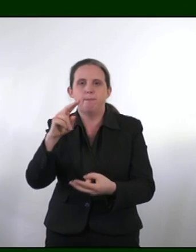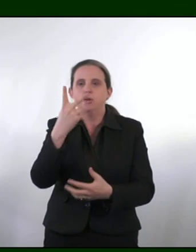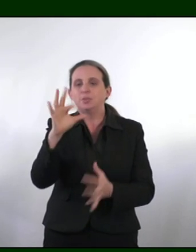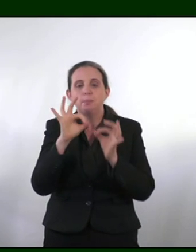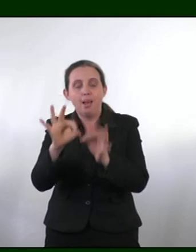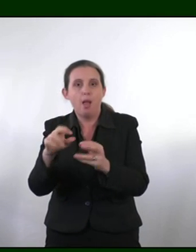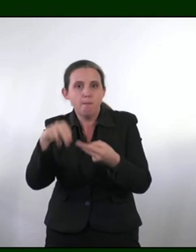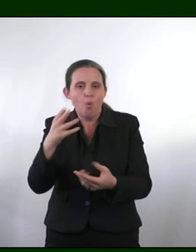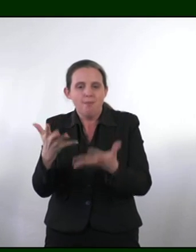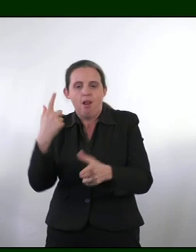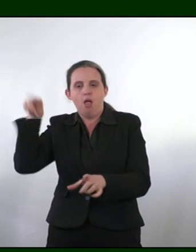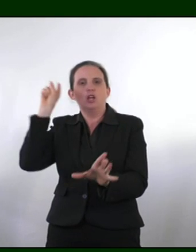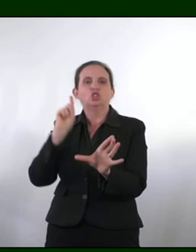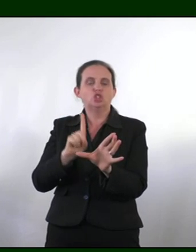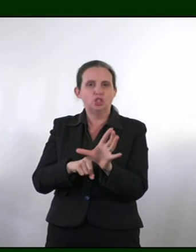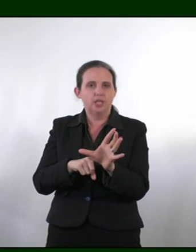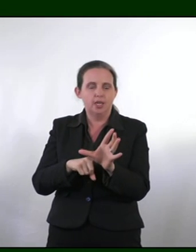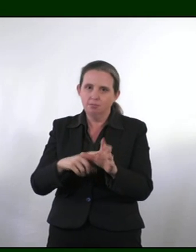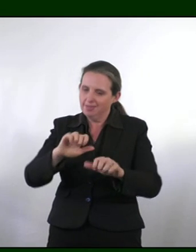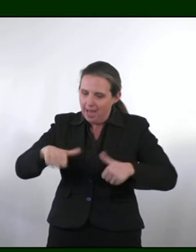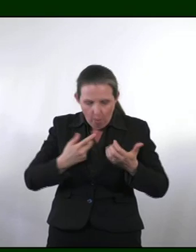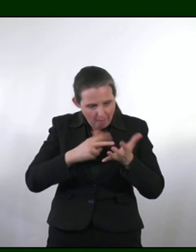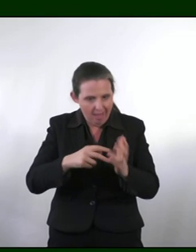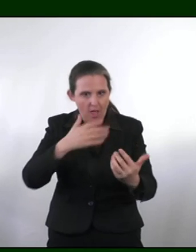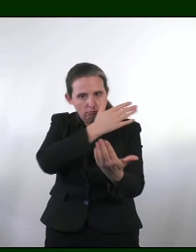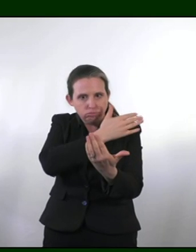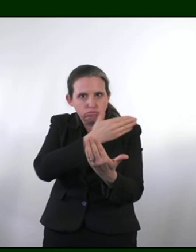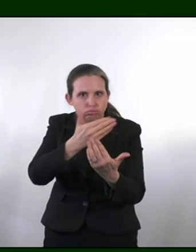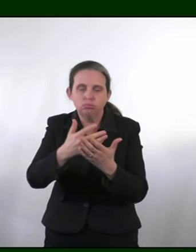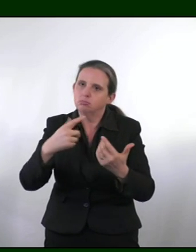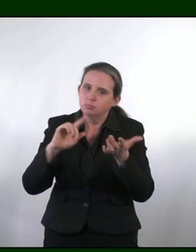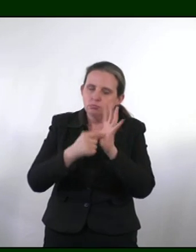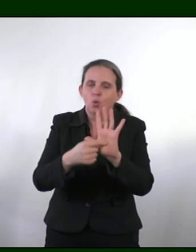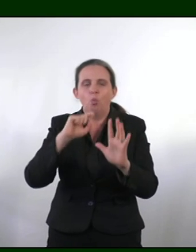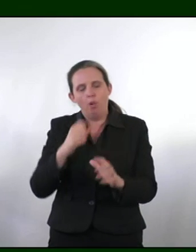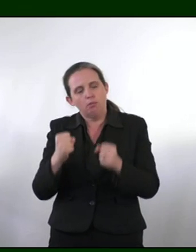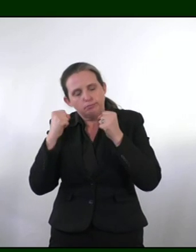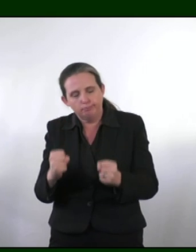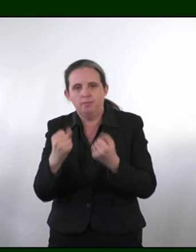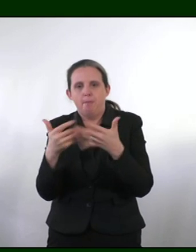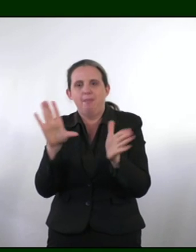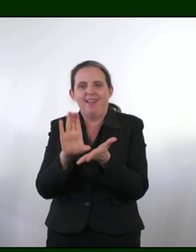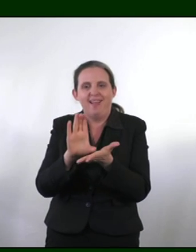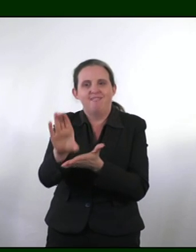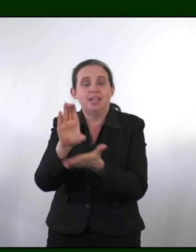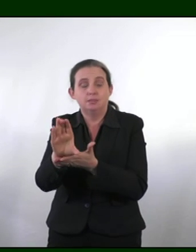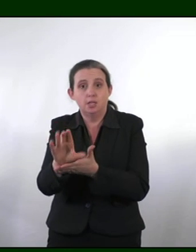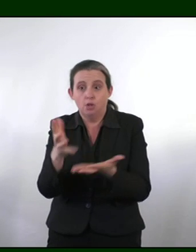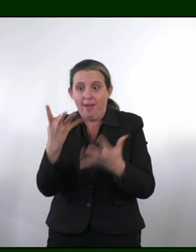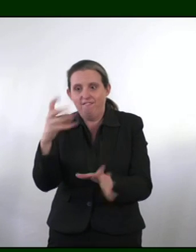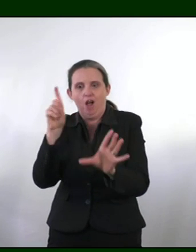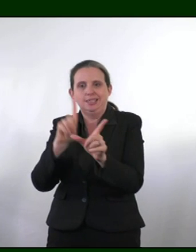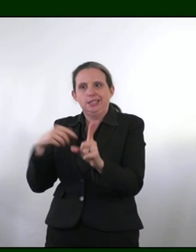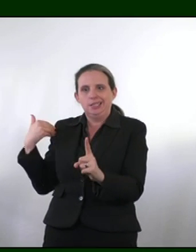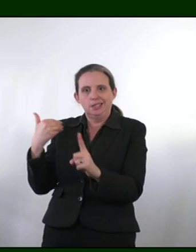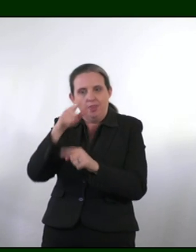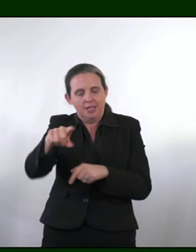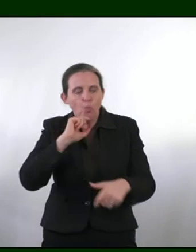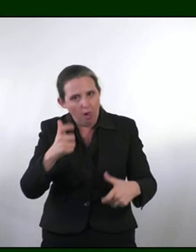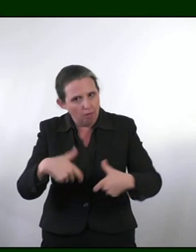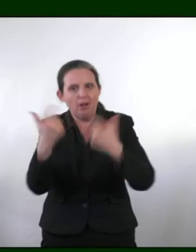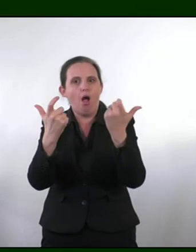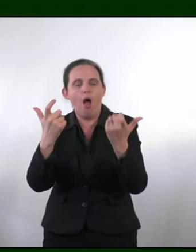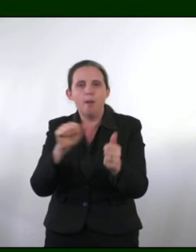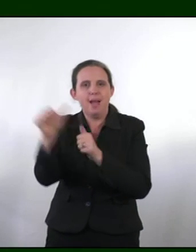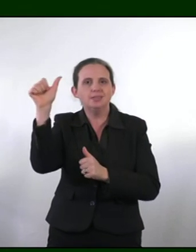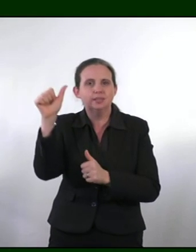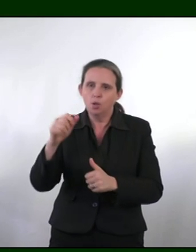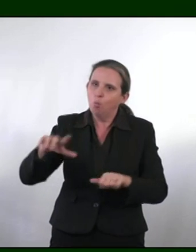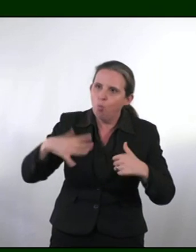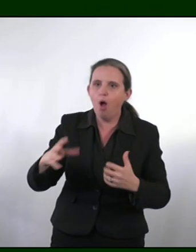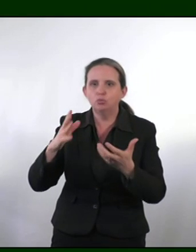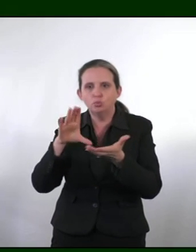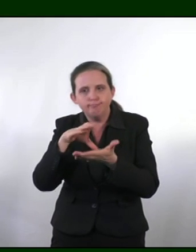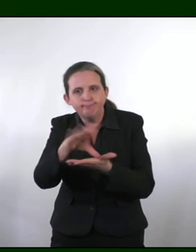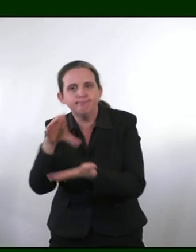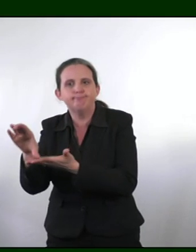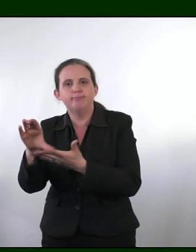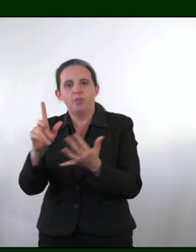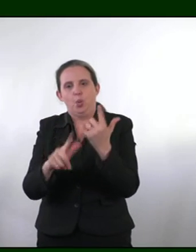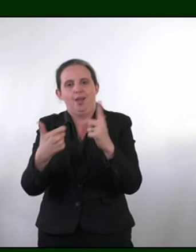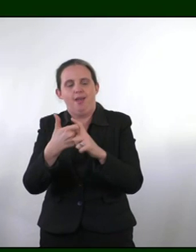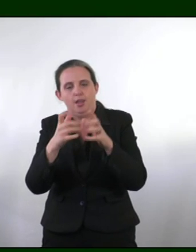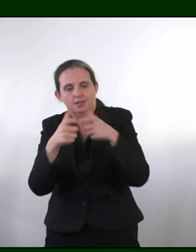Our plans deliver the highest sustained level of public investment in more than 40 years —once-in-a-generation plans to deliver once-in-a-generation returns for our country.